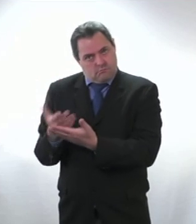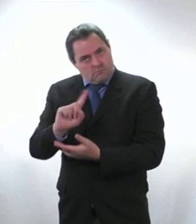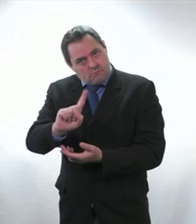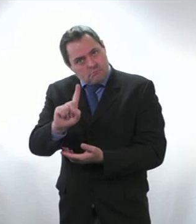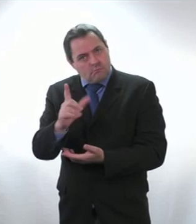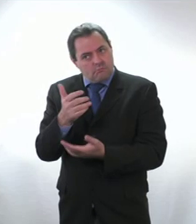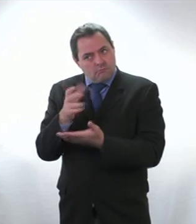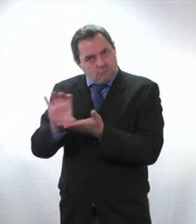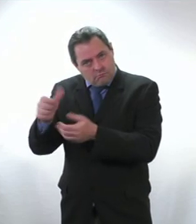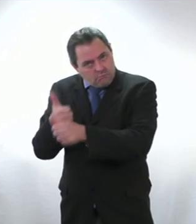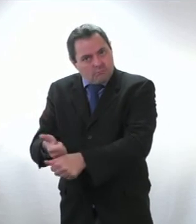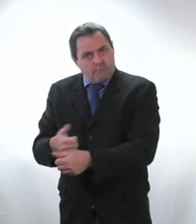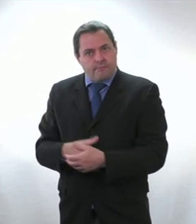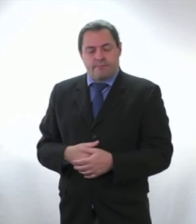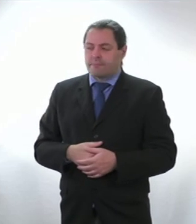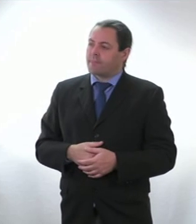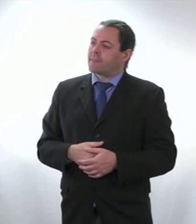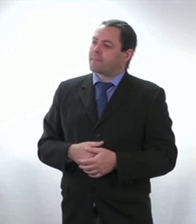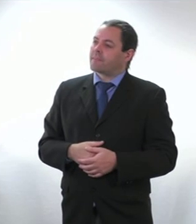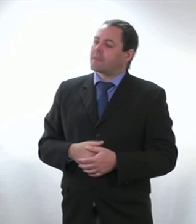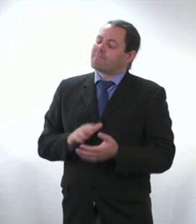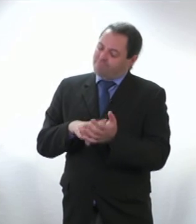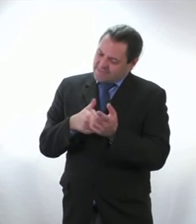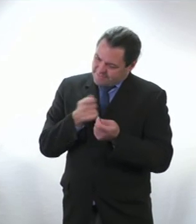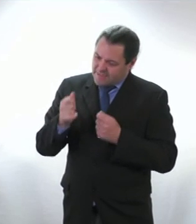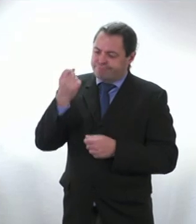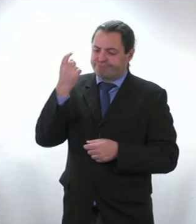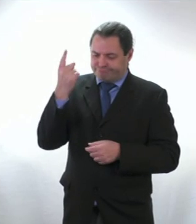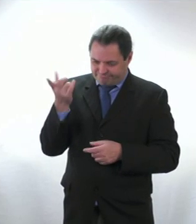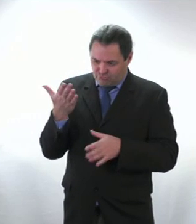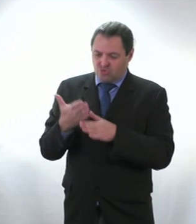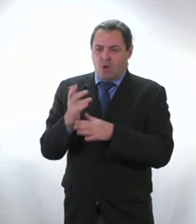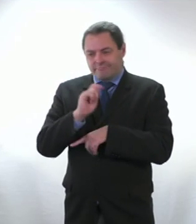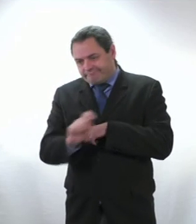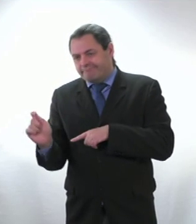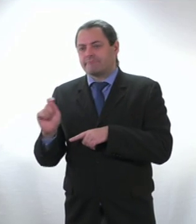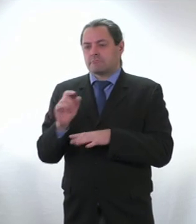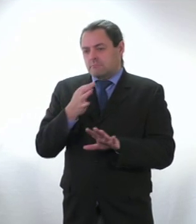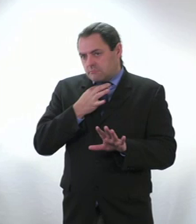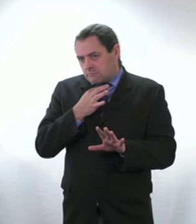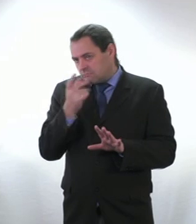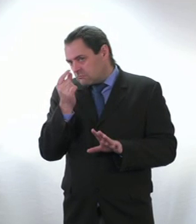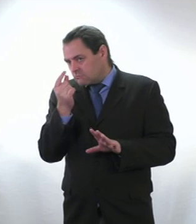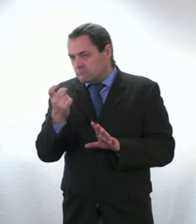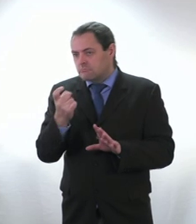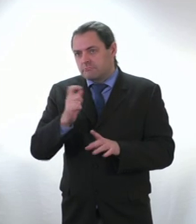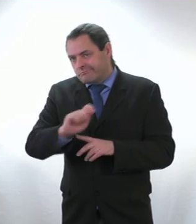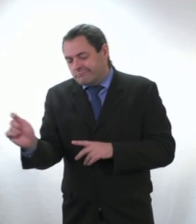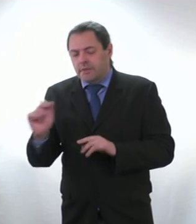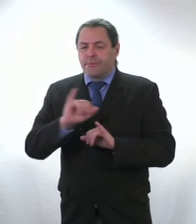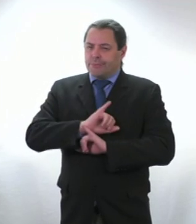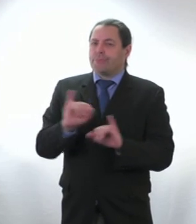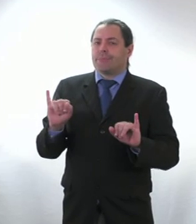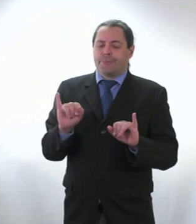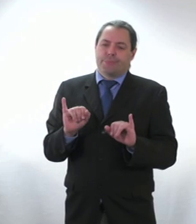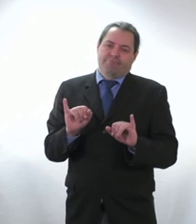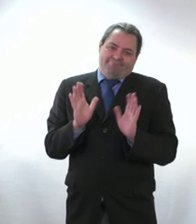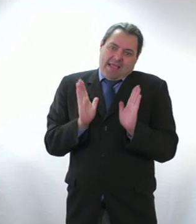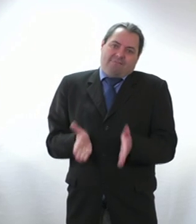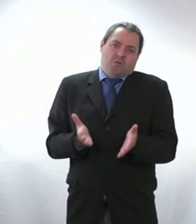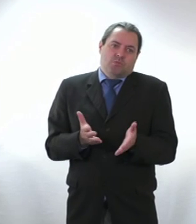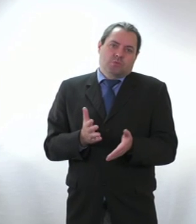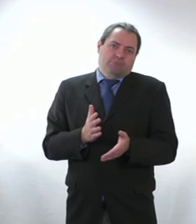I share the hon. Lady’s feeling about the loss of jobs, and the potential loss of jobs, and it is wretched that we have to do this.